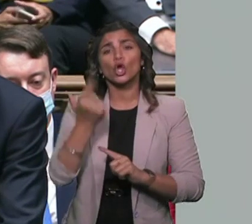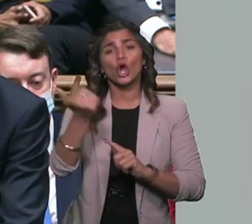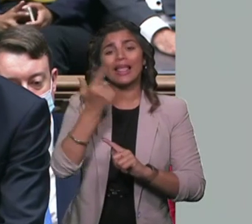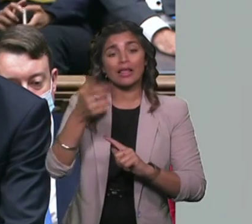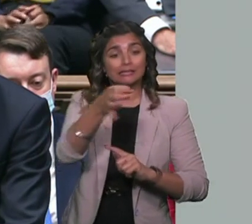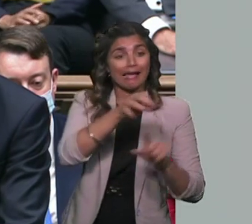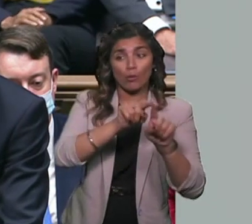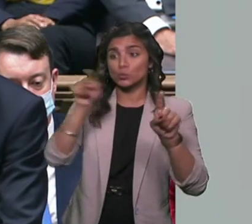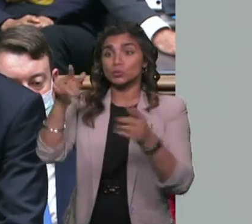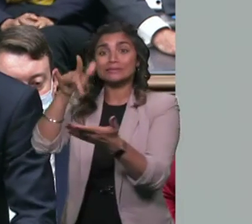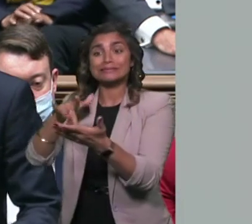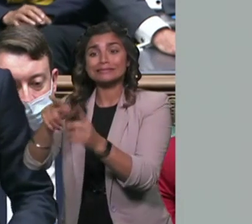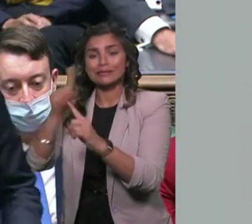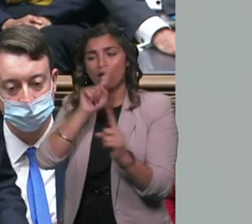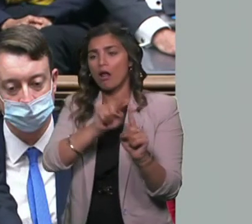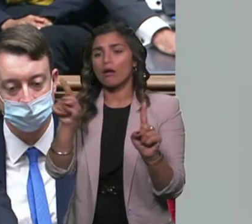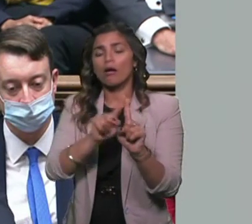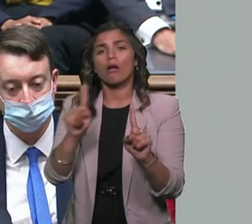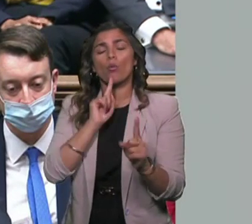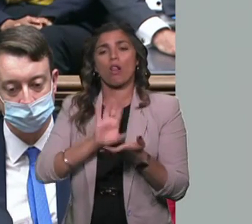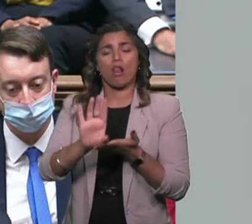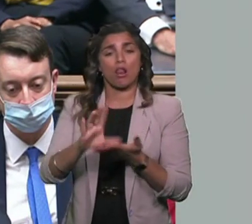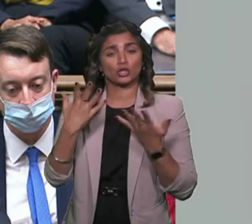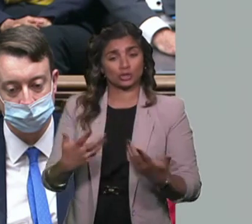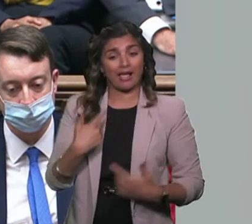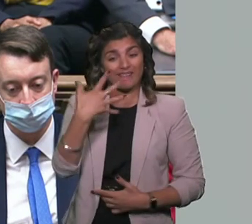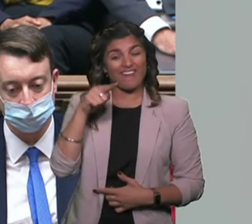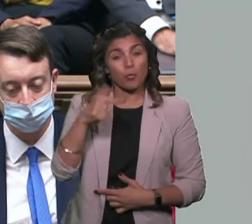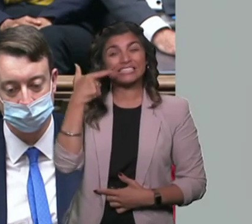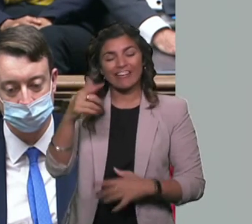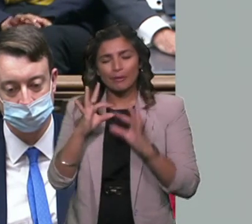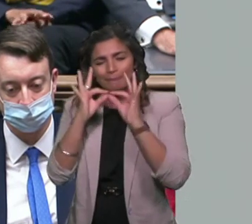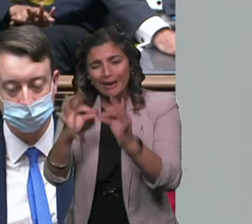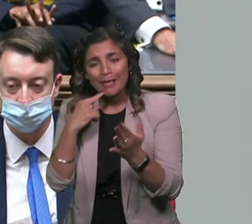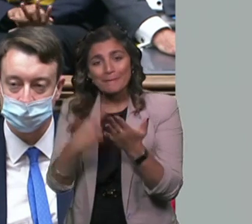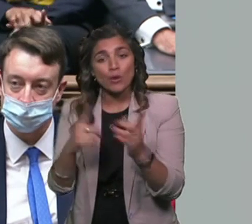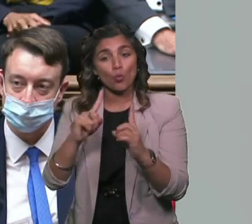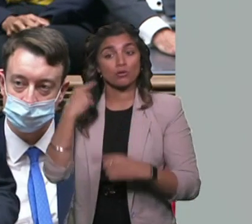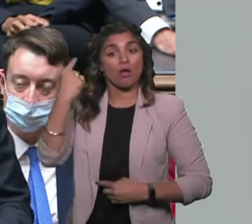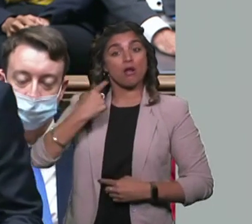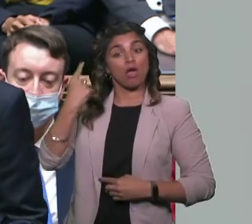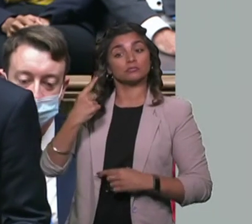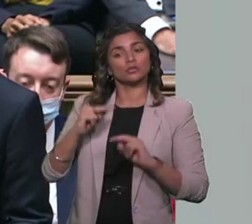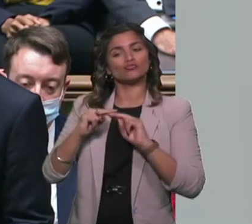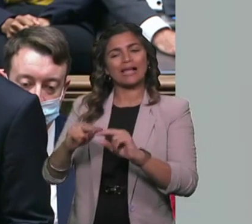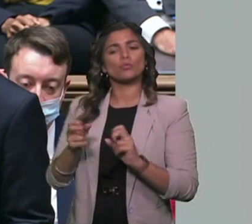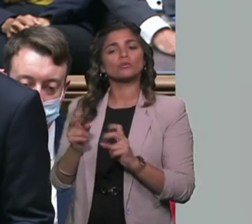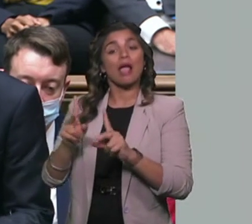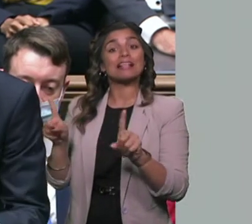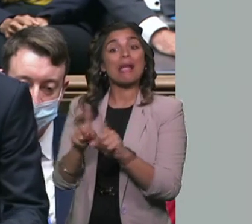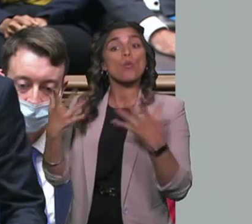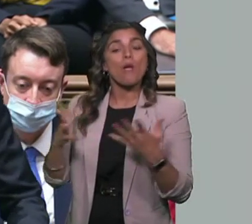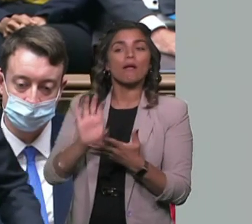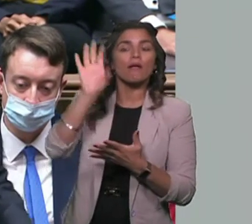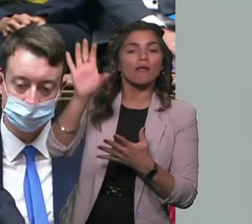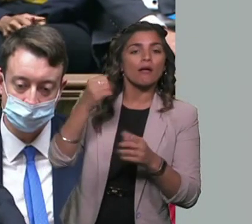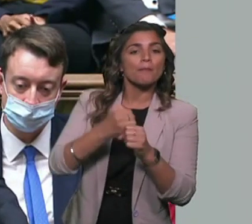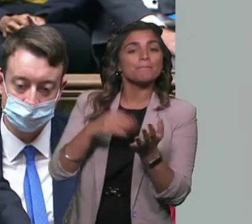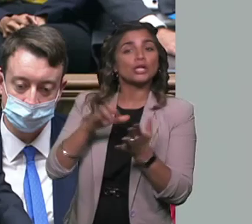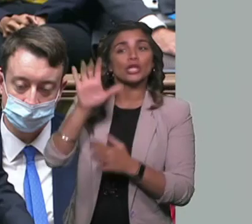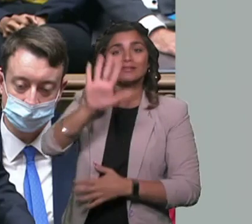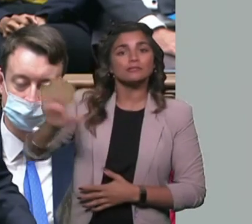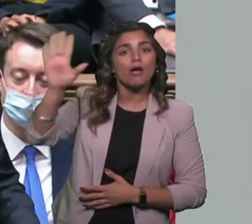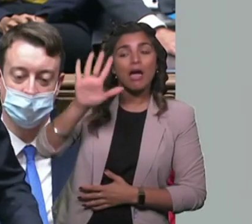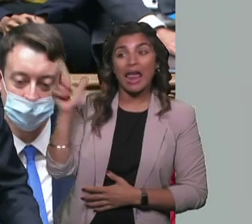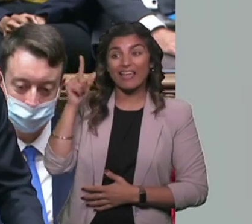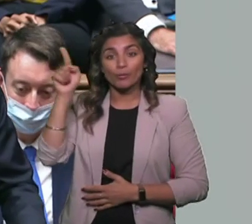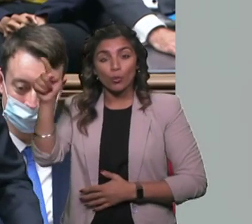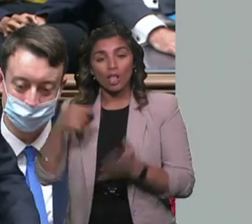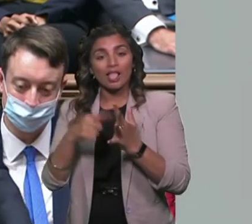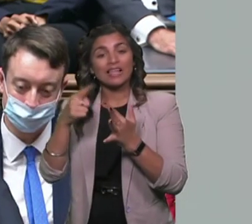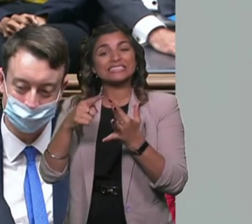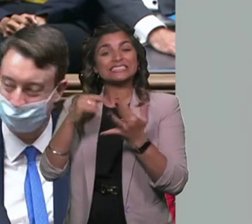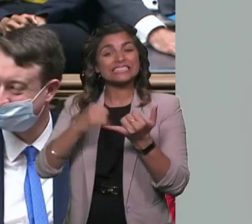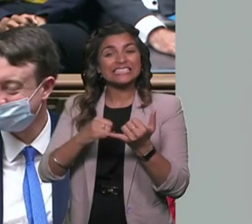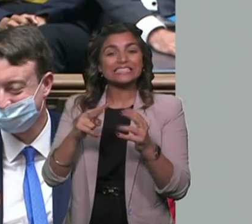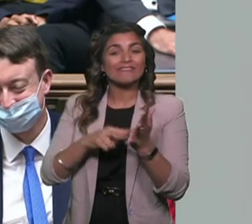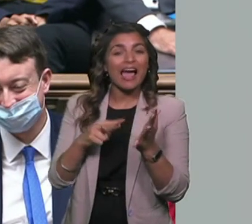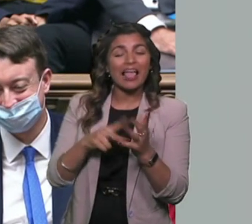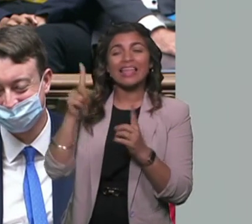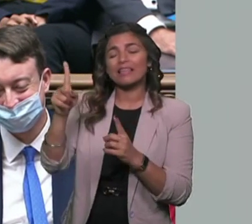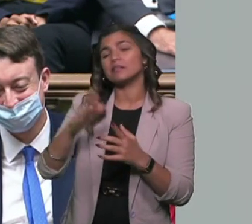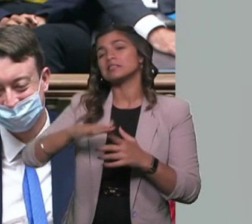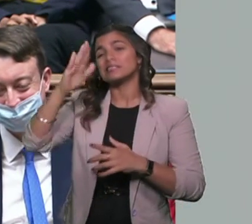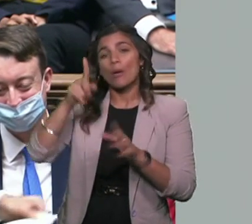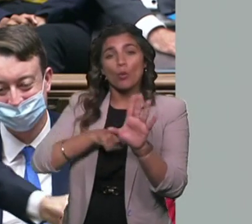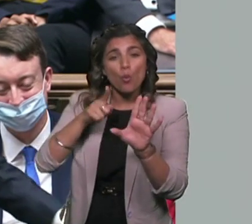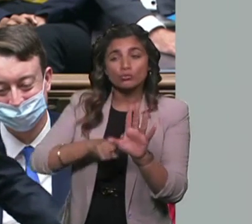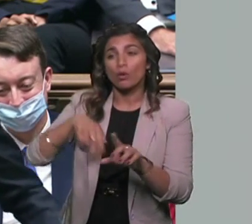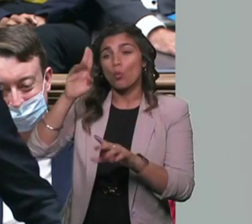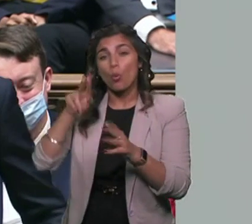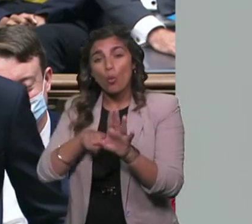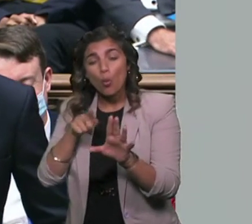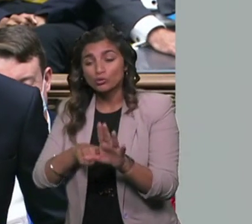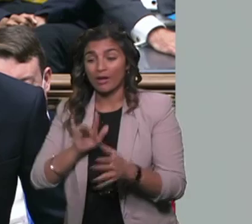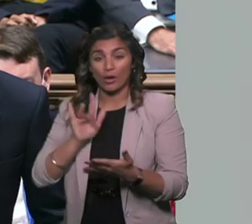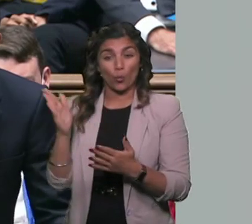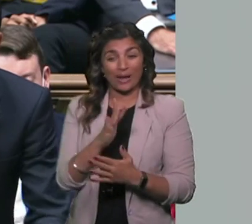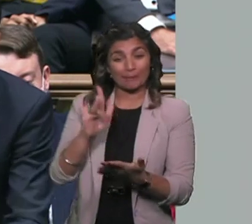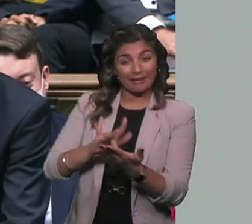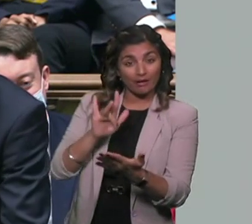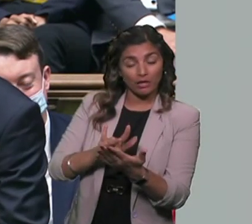Today, we are providing £5.7 billion for London-style transport settlements in Greater Manchester, the Liverpool city region, the Tees Valley, South Yorkshire, West Yorkshire, the west midlands and the west of England.